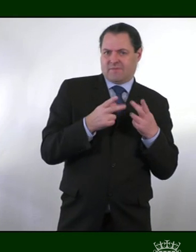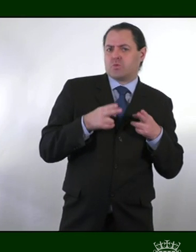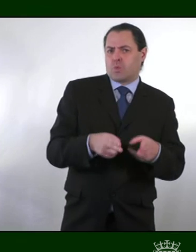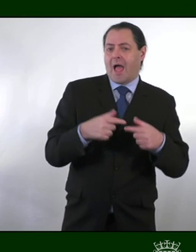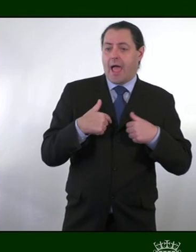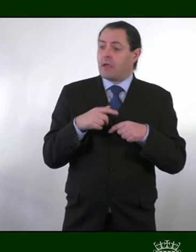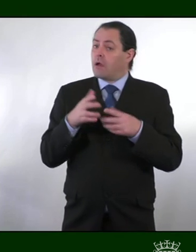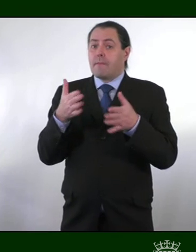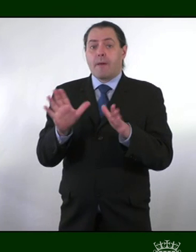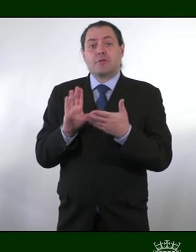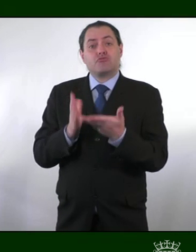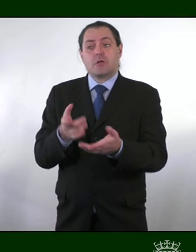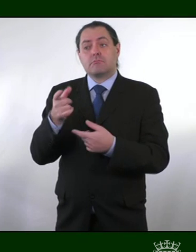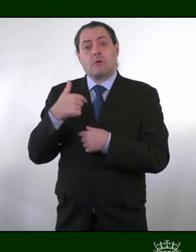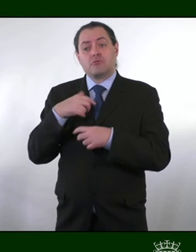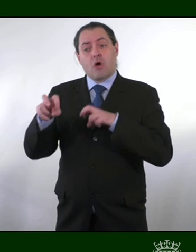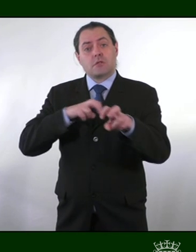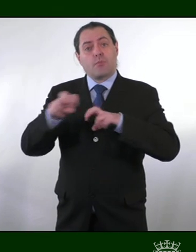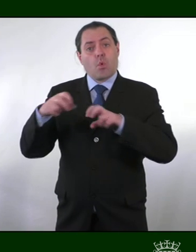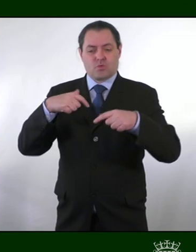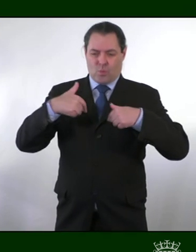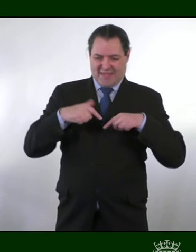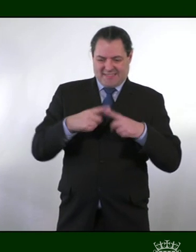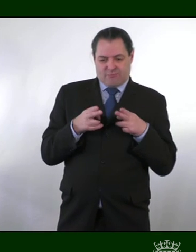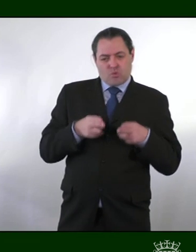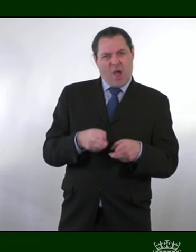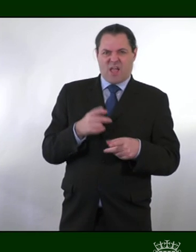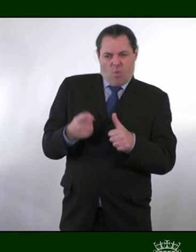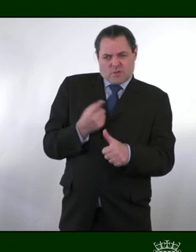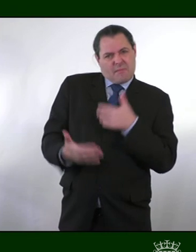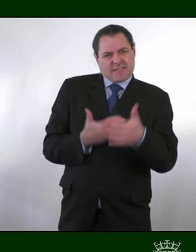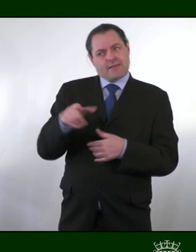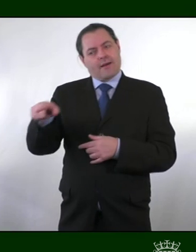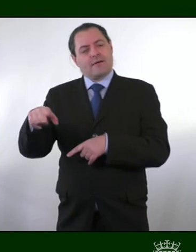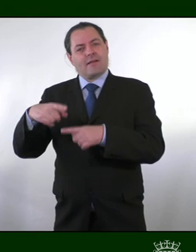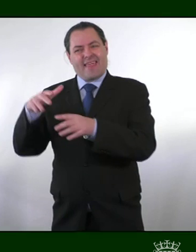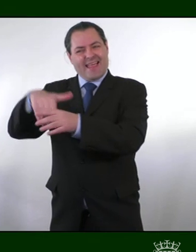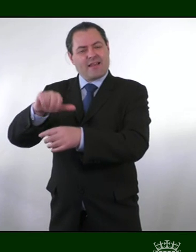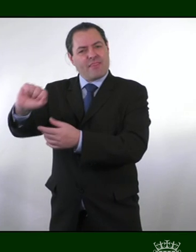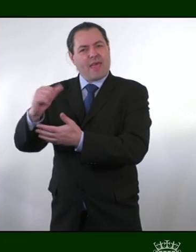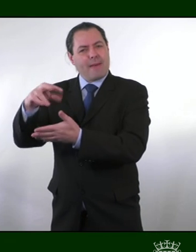transport, which ours of course do not, because that is something we do just in the ordinary course of business.